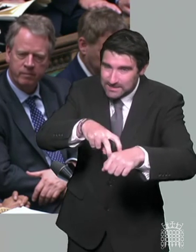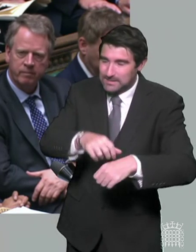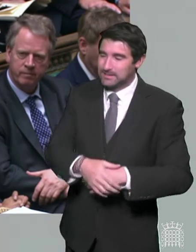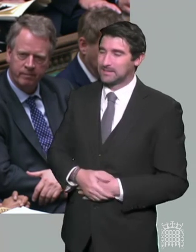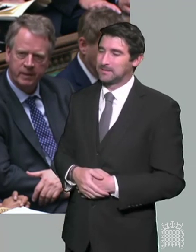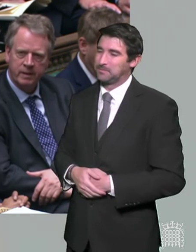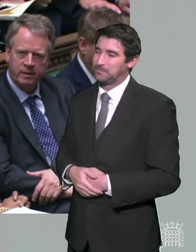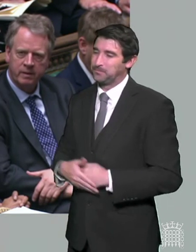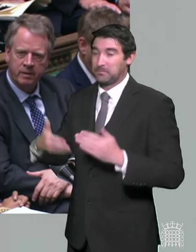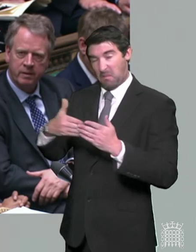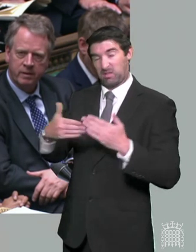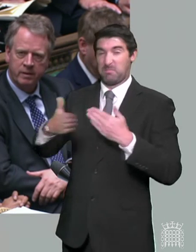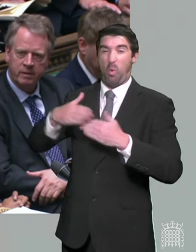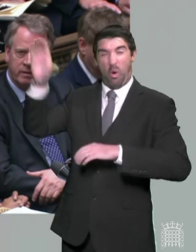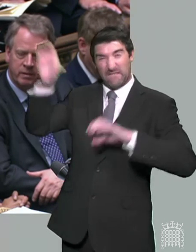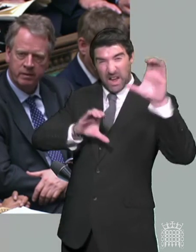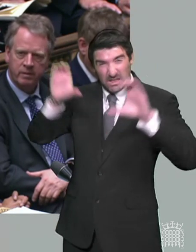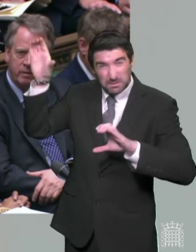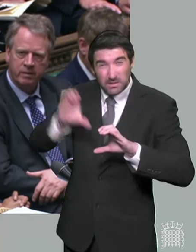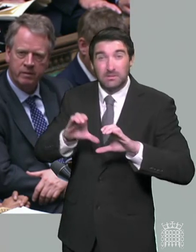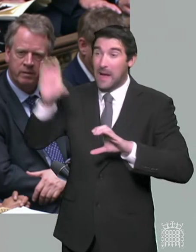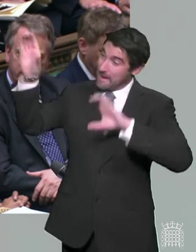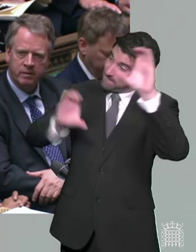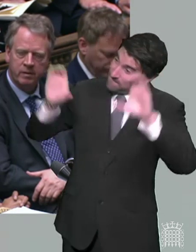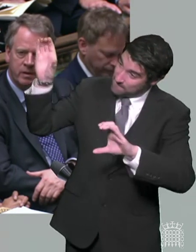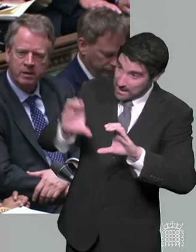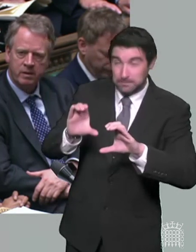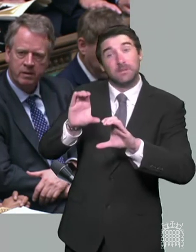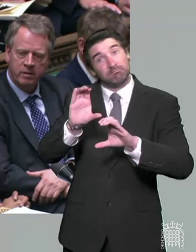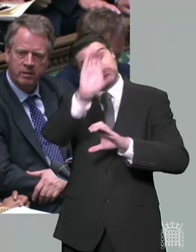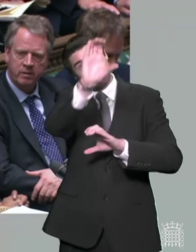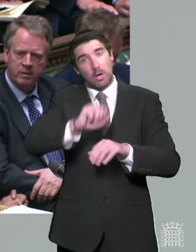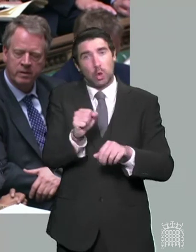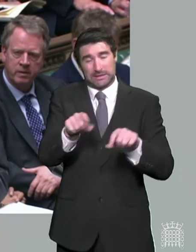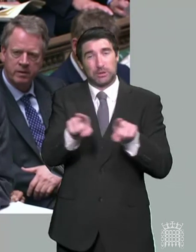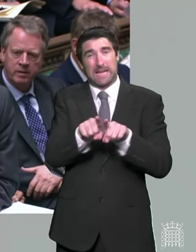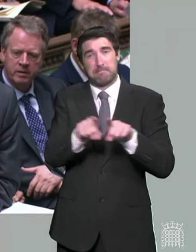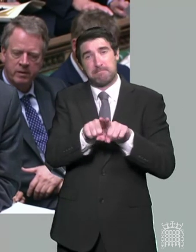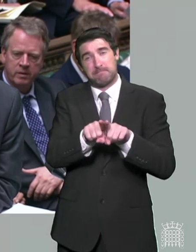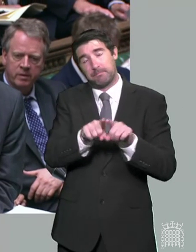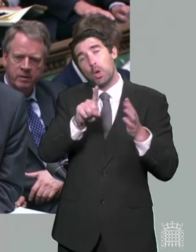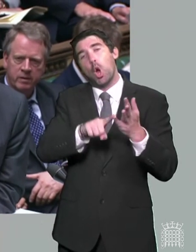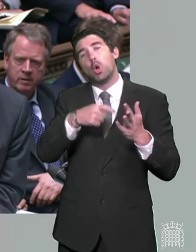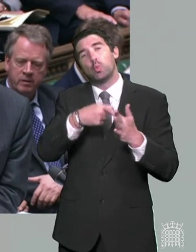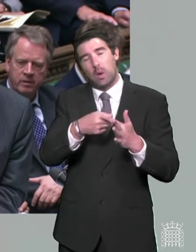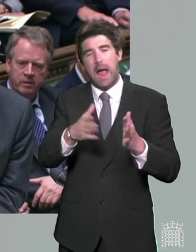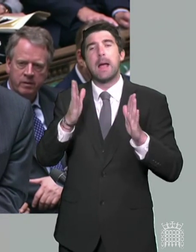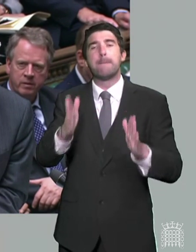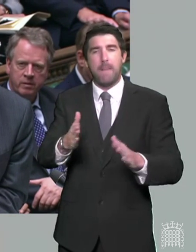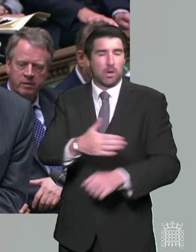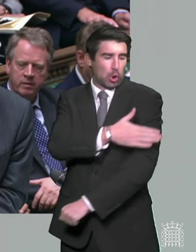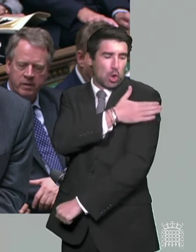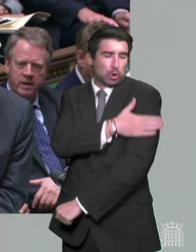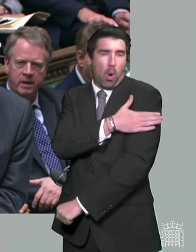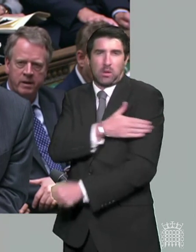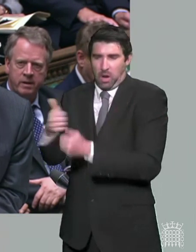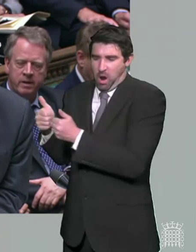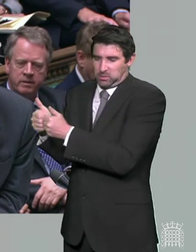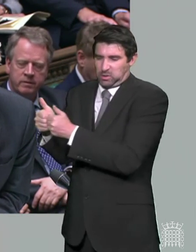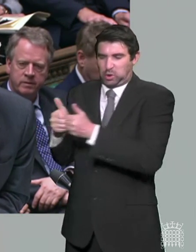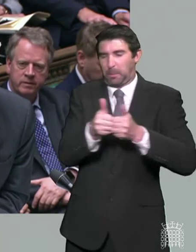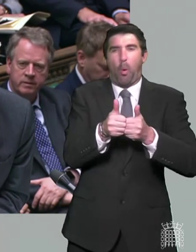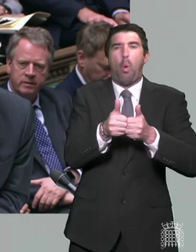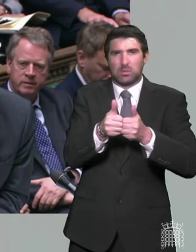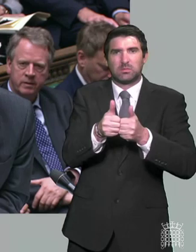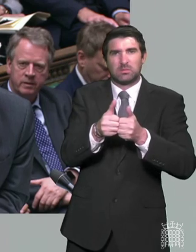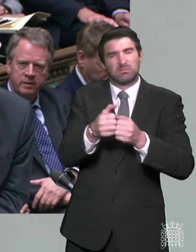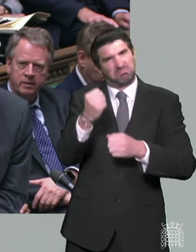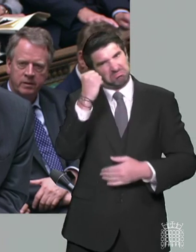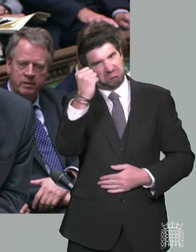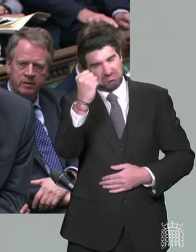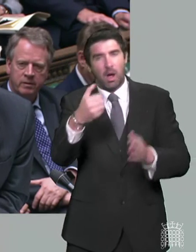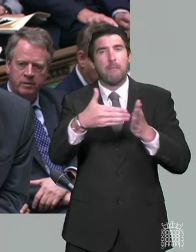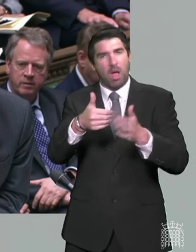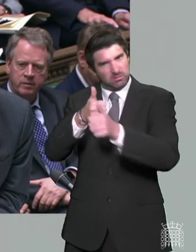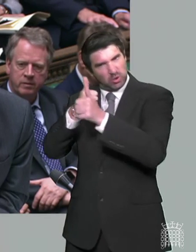In Scotland and across the whole UK, as I mentioned, there is great investment in the tech sector, and the whole UK is standing strong together on the international stage and sticking up for the Ukrainians.